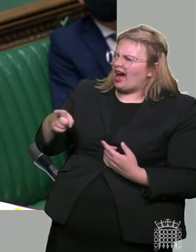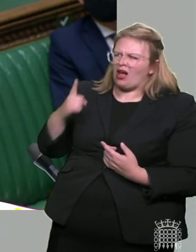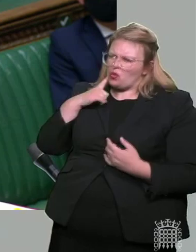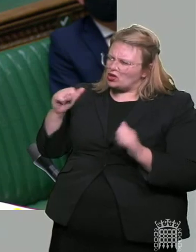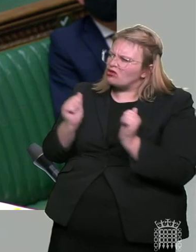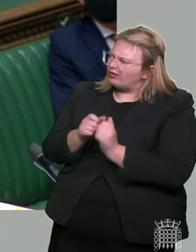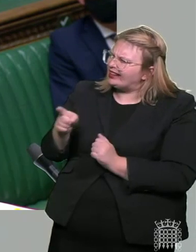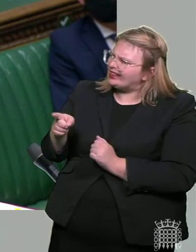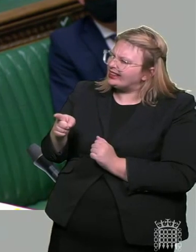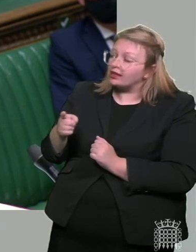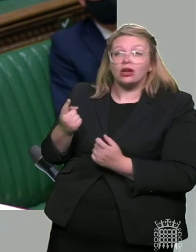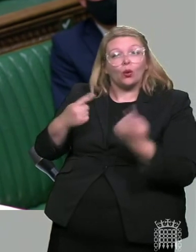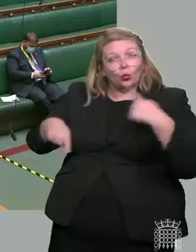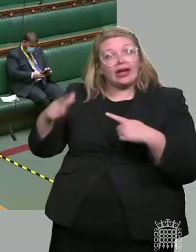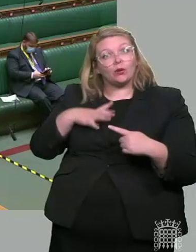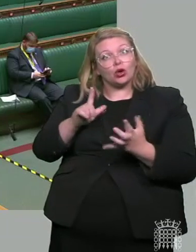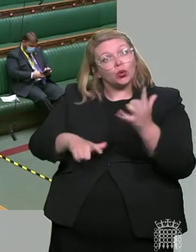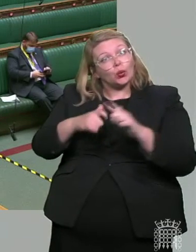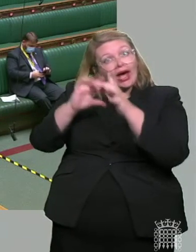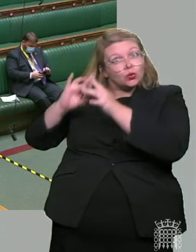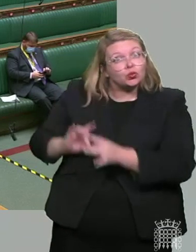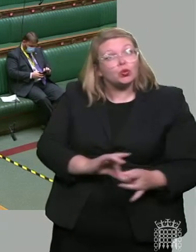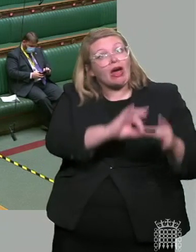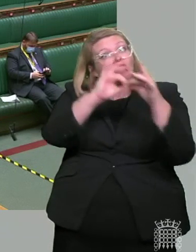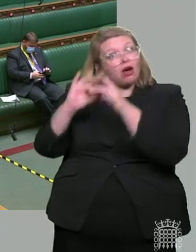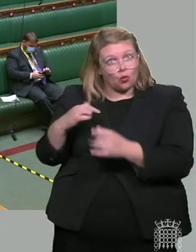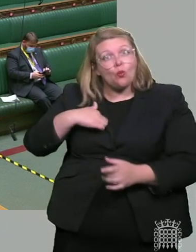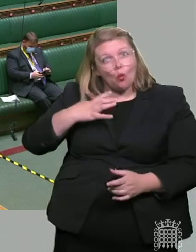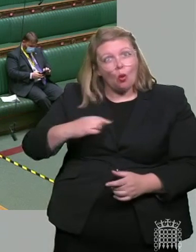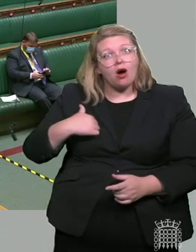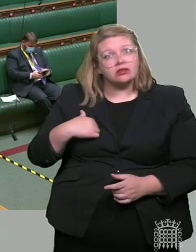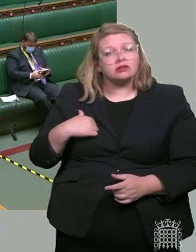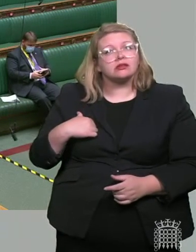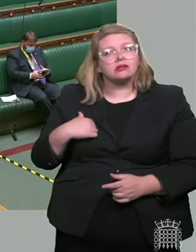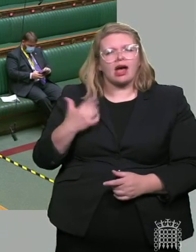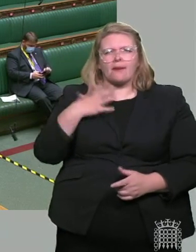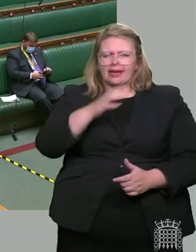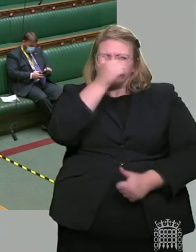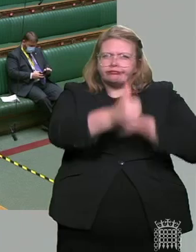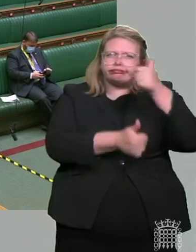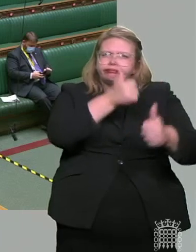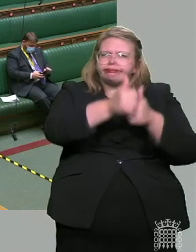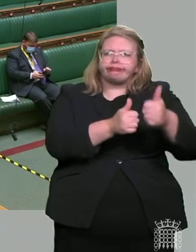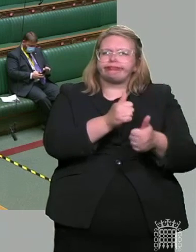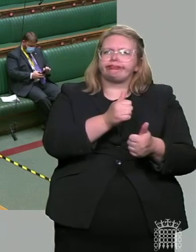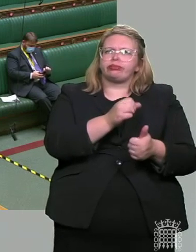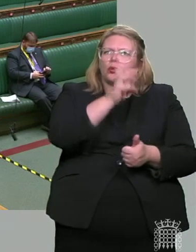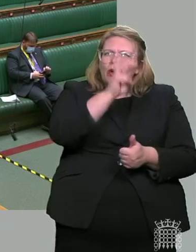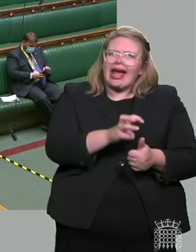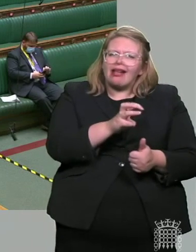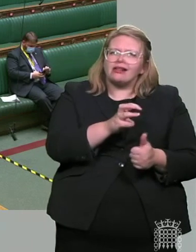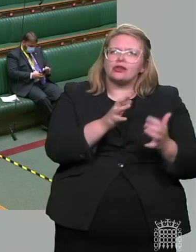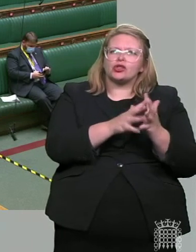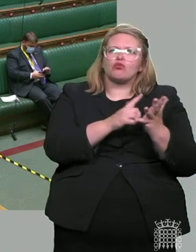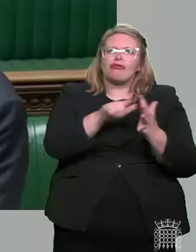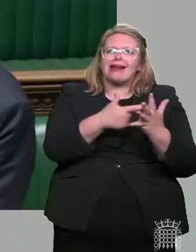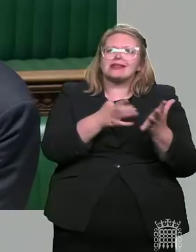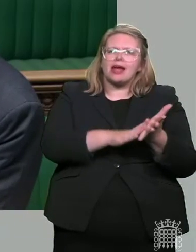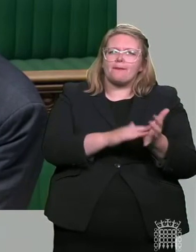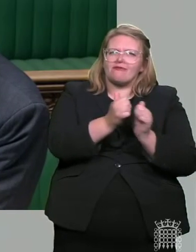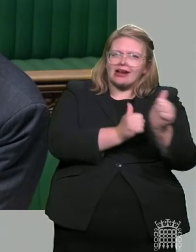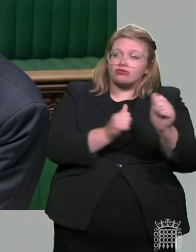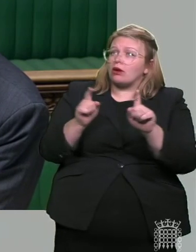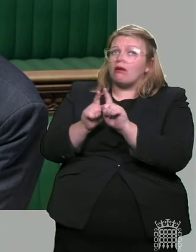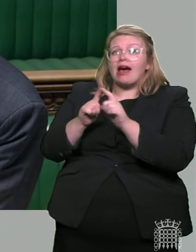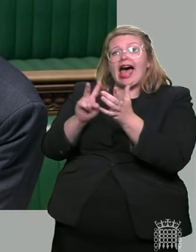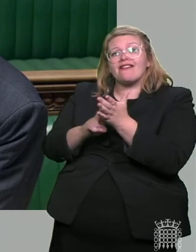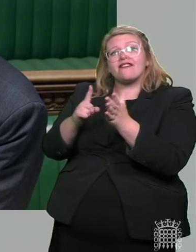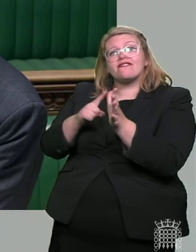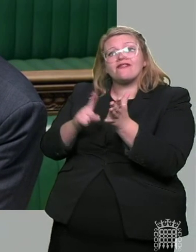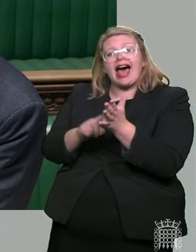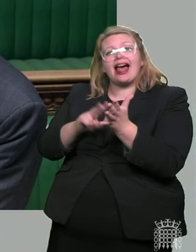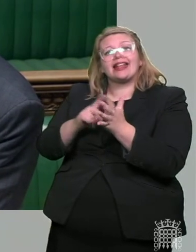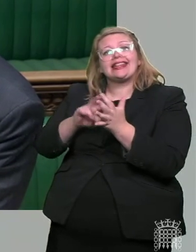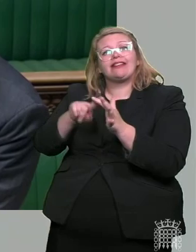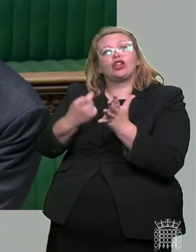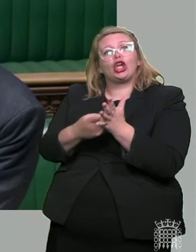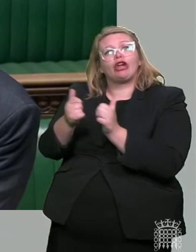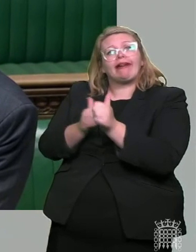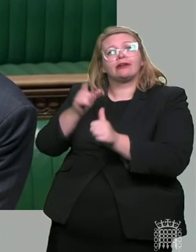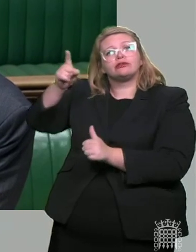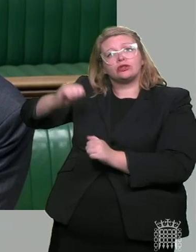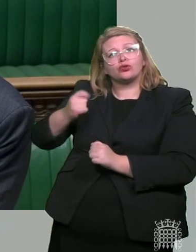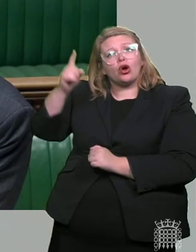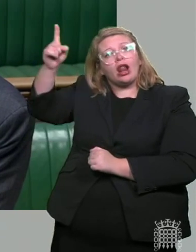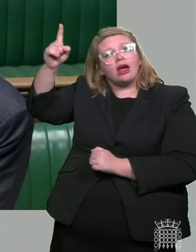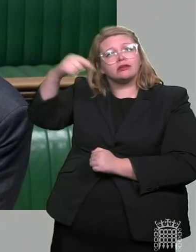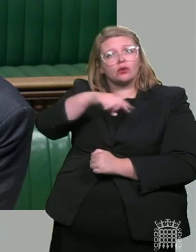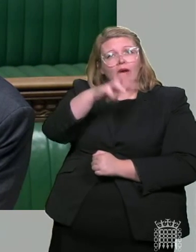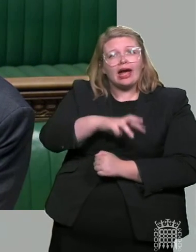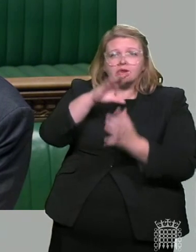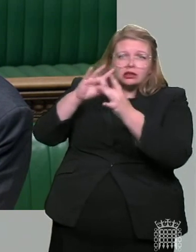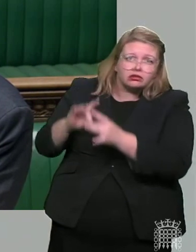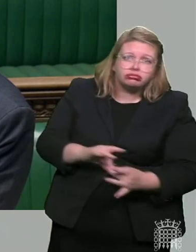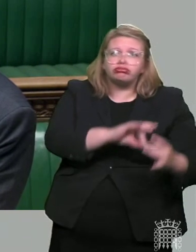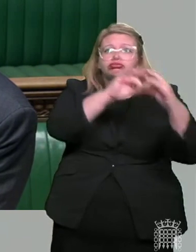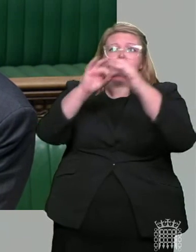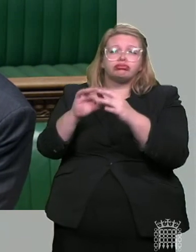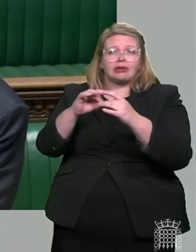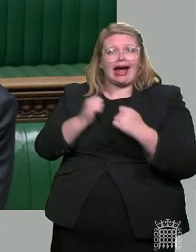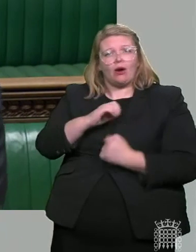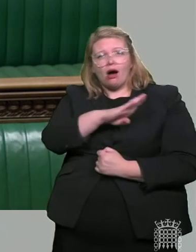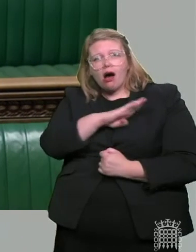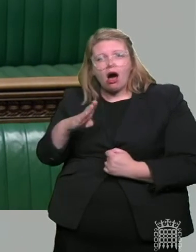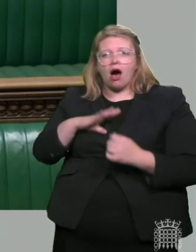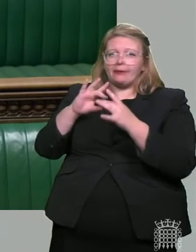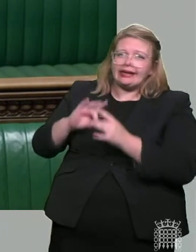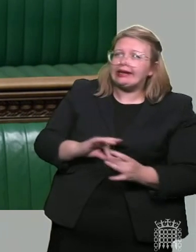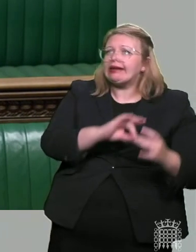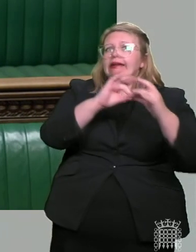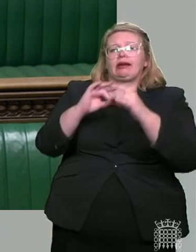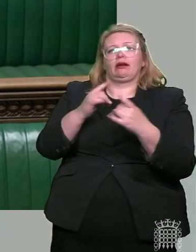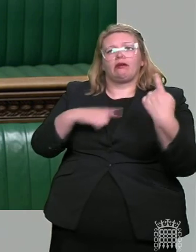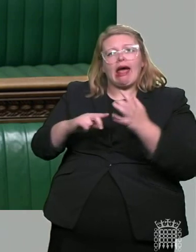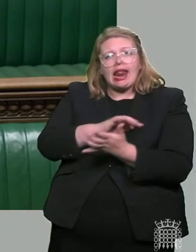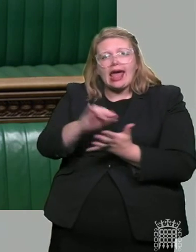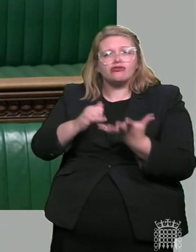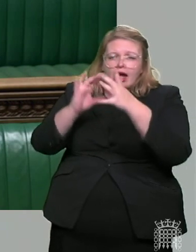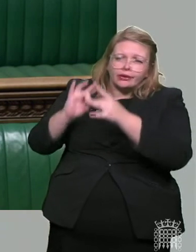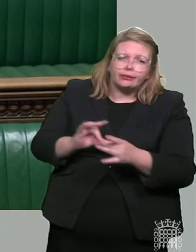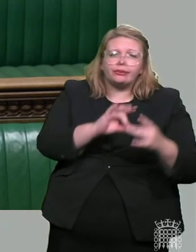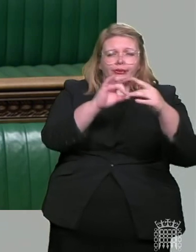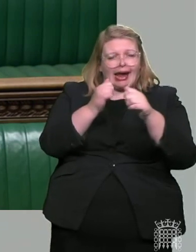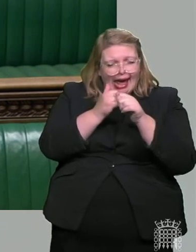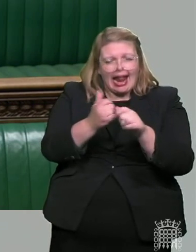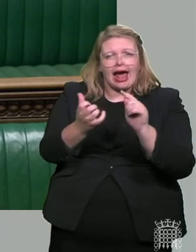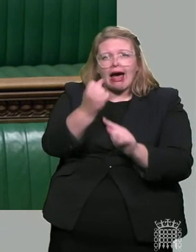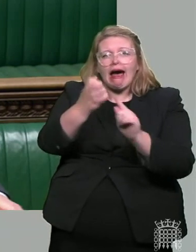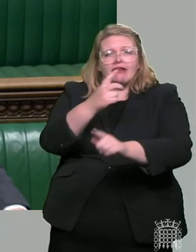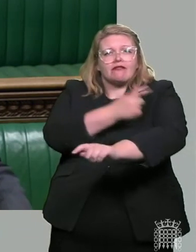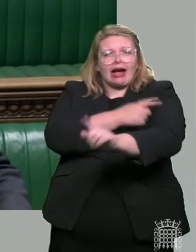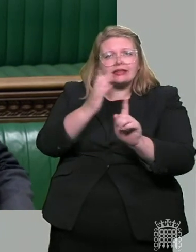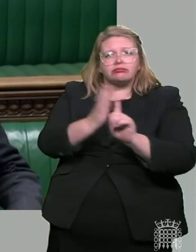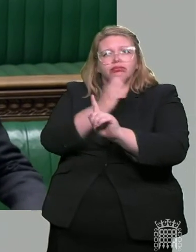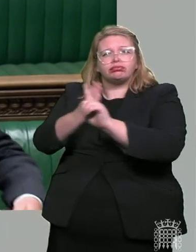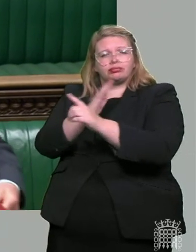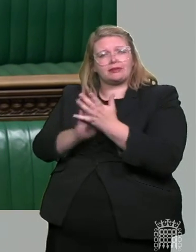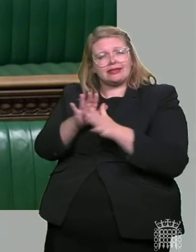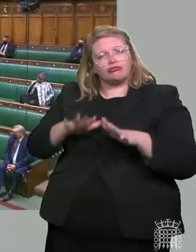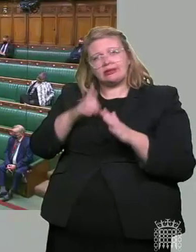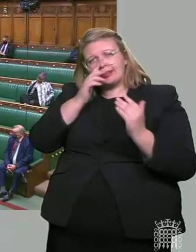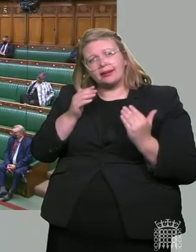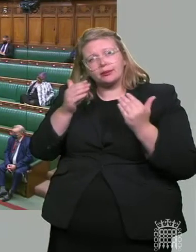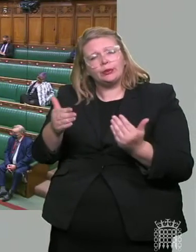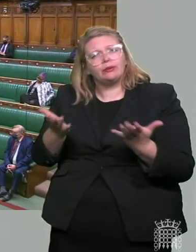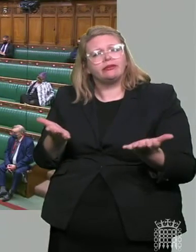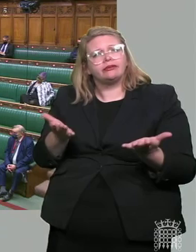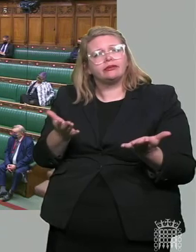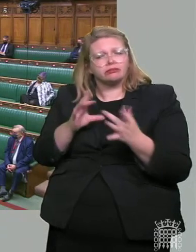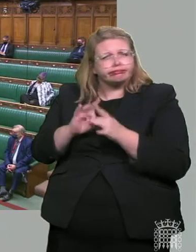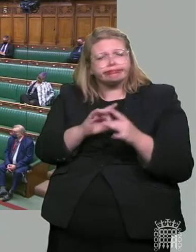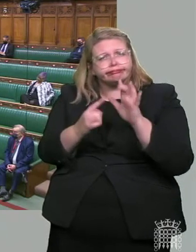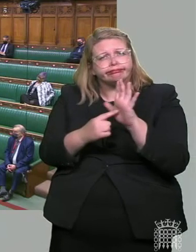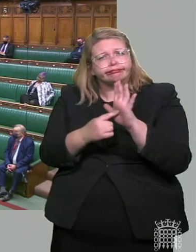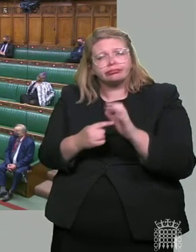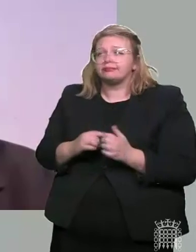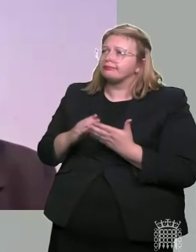We want to work together across the whole of the UK, and I pay tribute, as I have just said, to the incredible work of the Wockhardt factory in Wales, but there is also the Valneva factory in Scotland, and the whole of the United Kingdom coming together, represented by our armed services and, above all, by our NHS helping to deliver that vaccine roll-out to protect the country and take it forward.